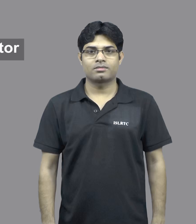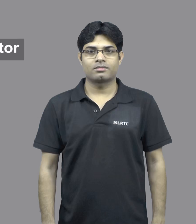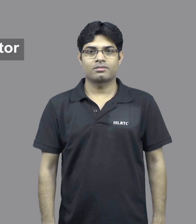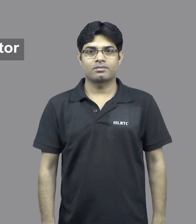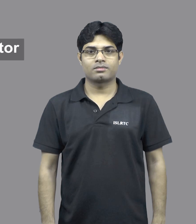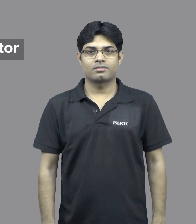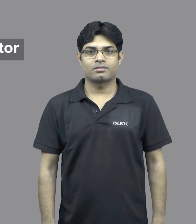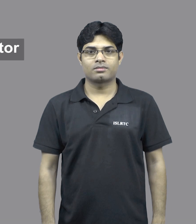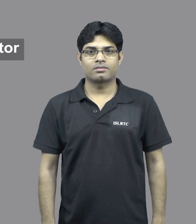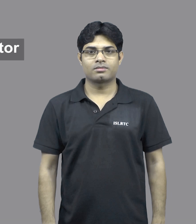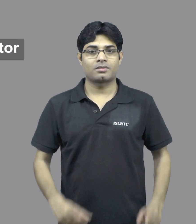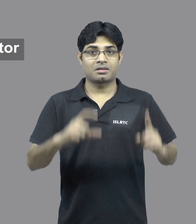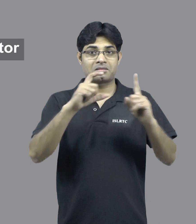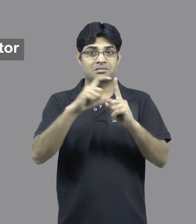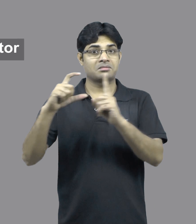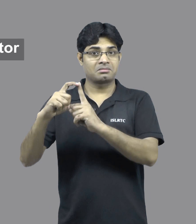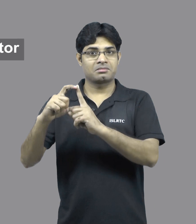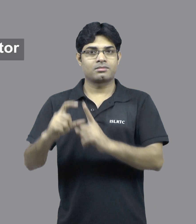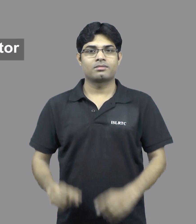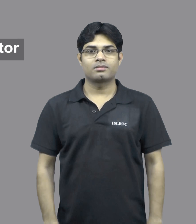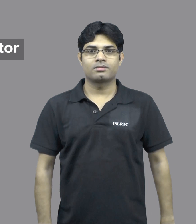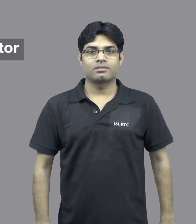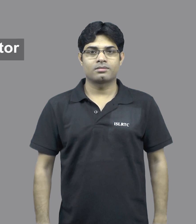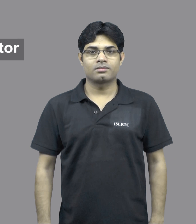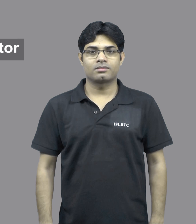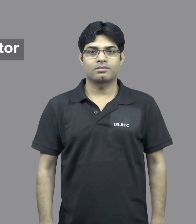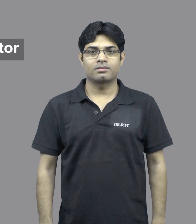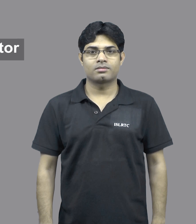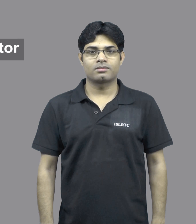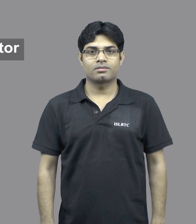Deputy Director